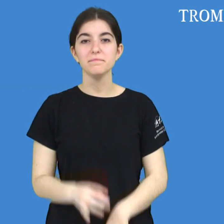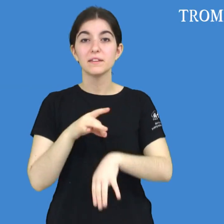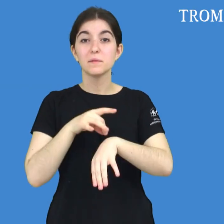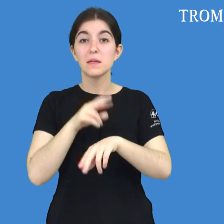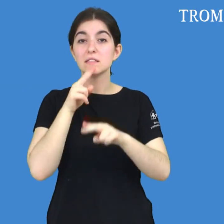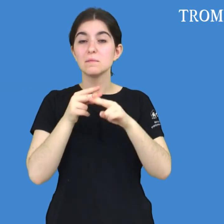enfermo